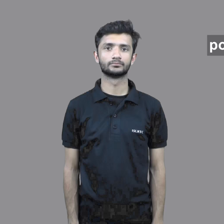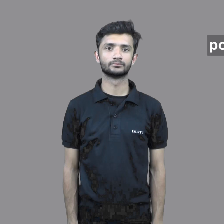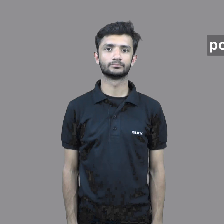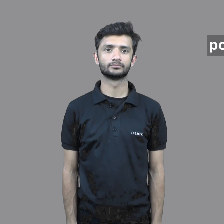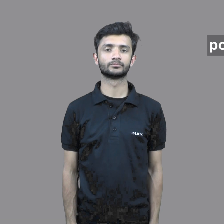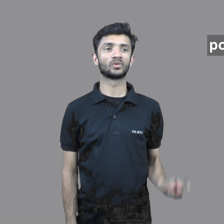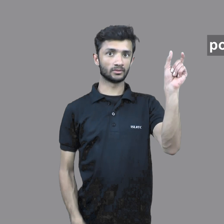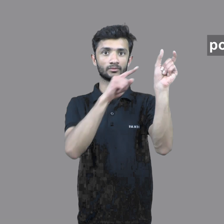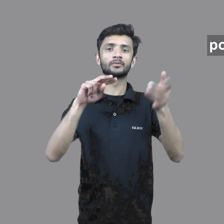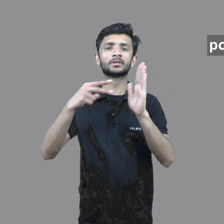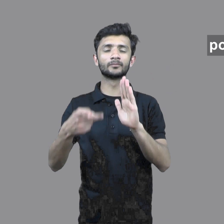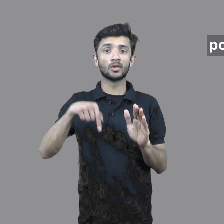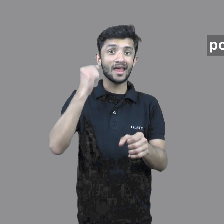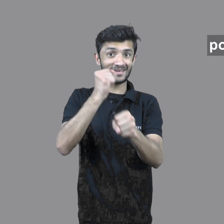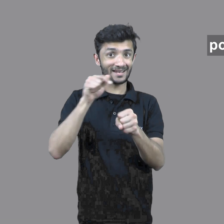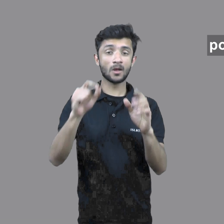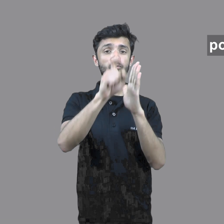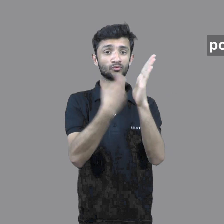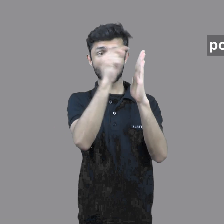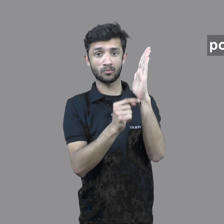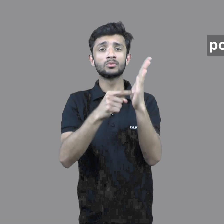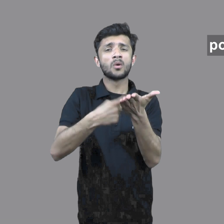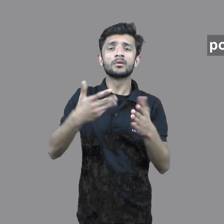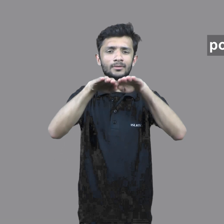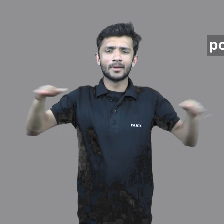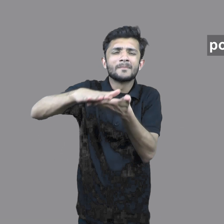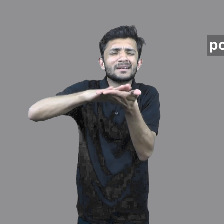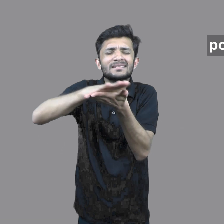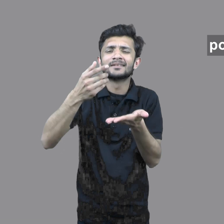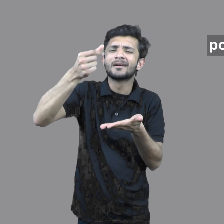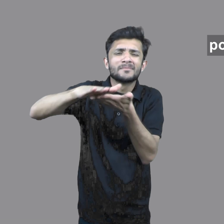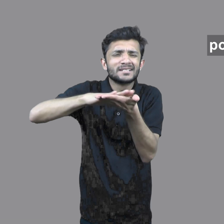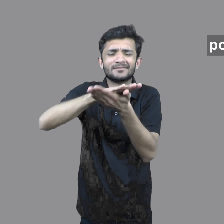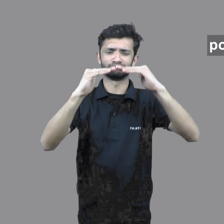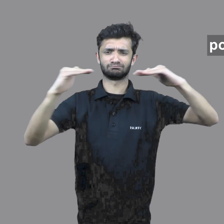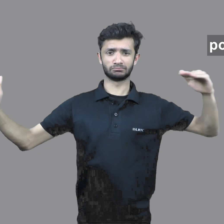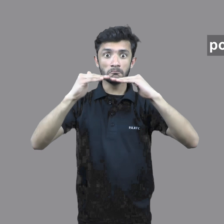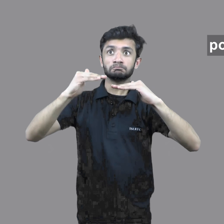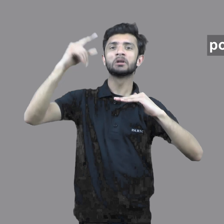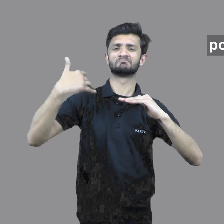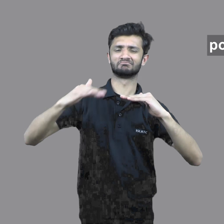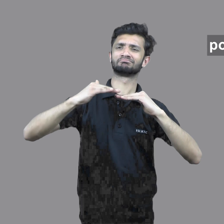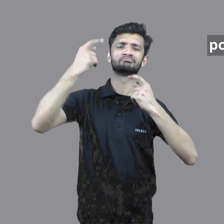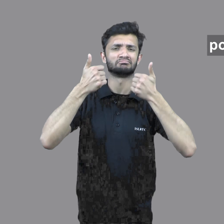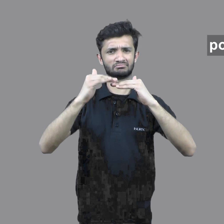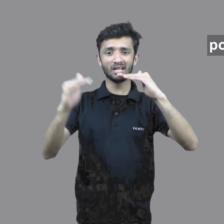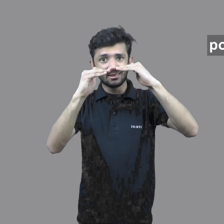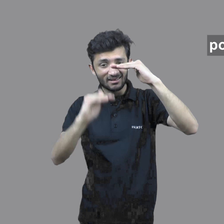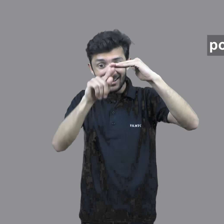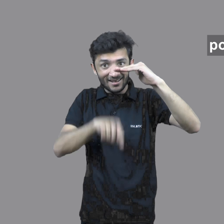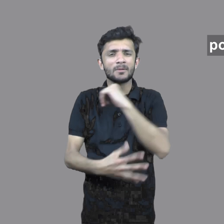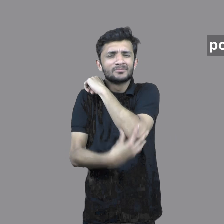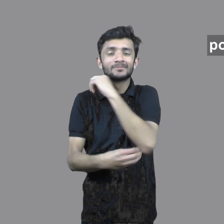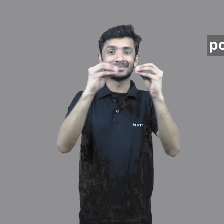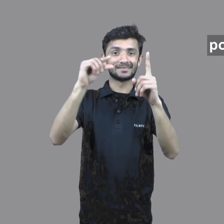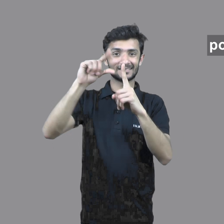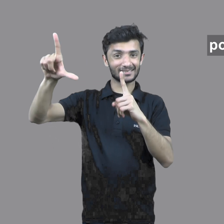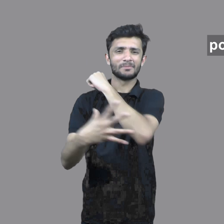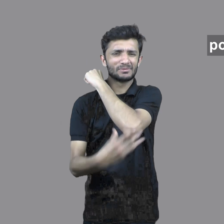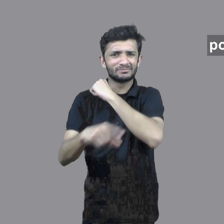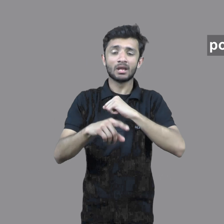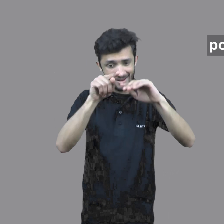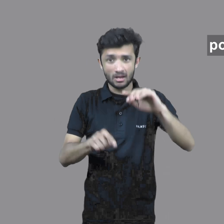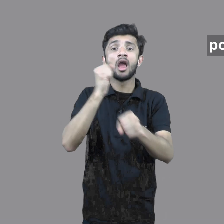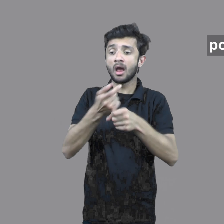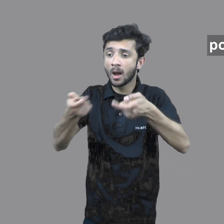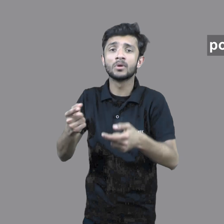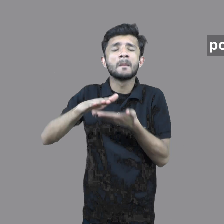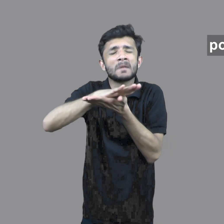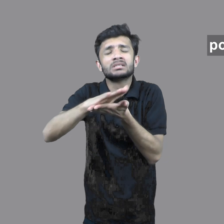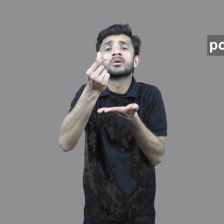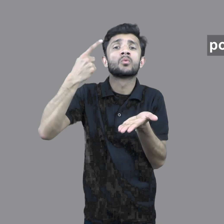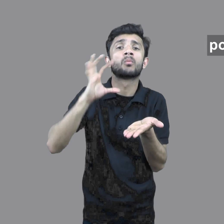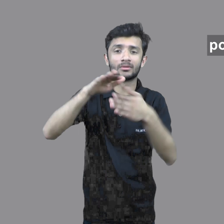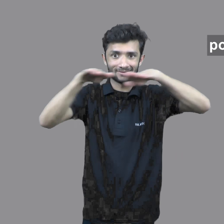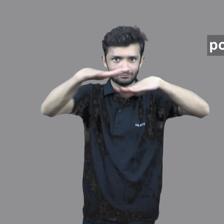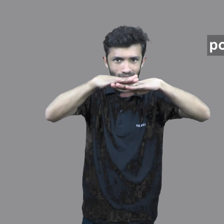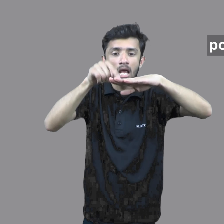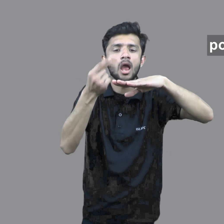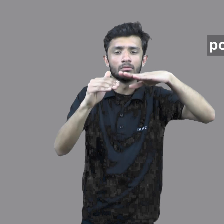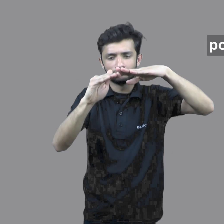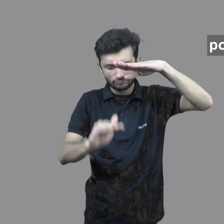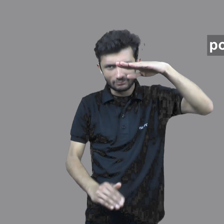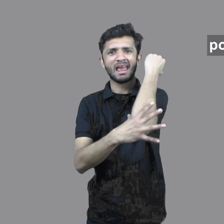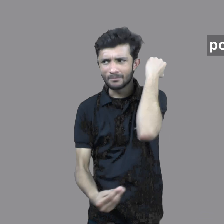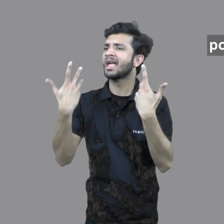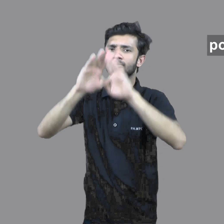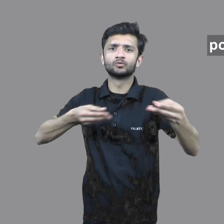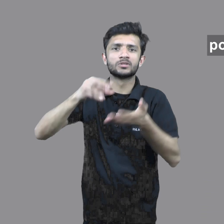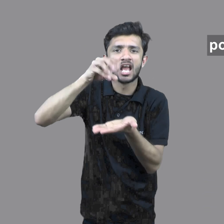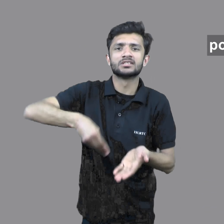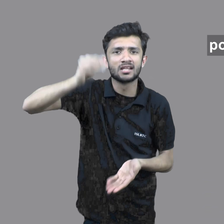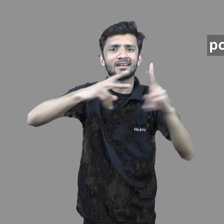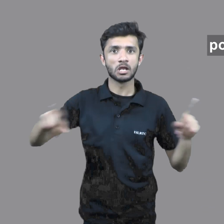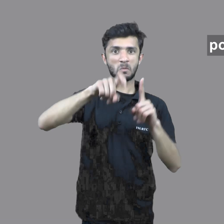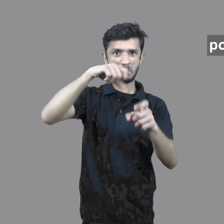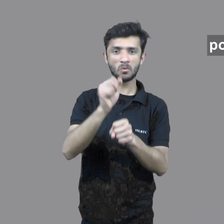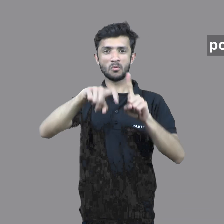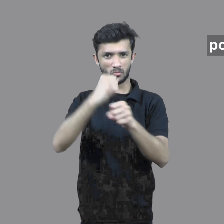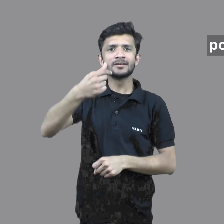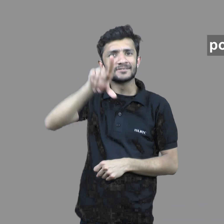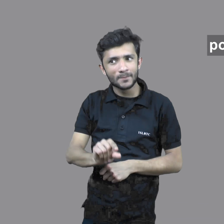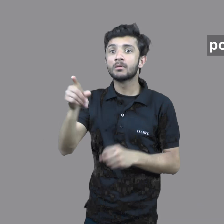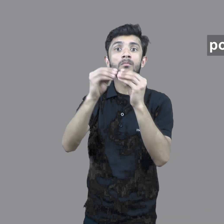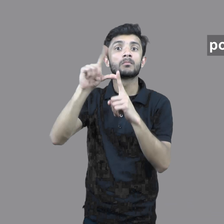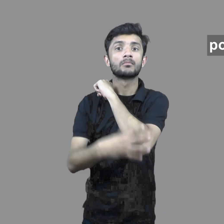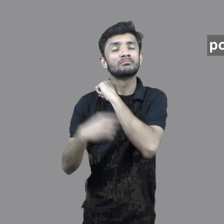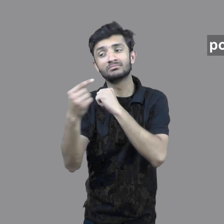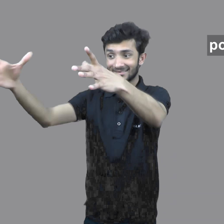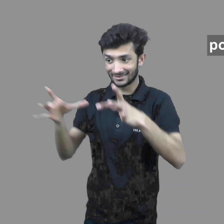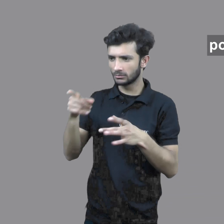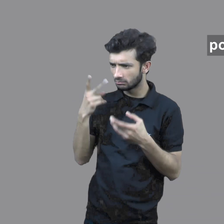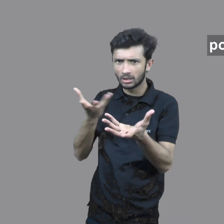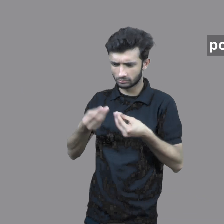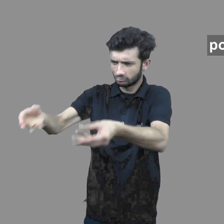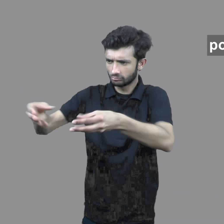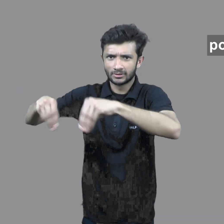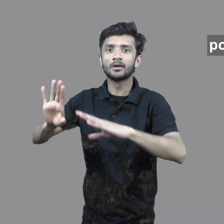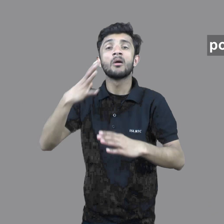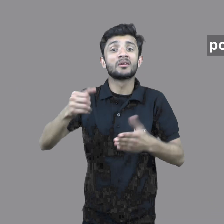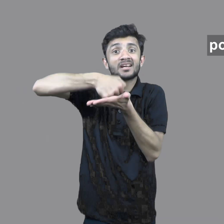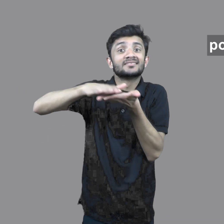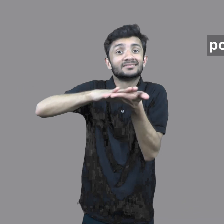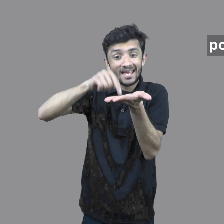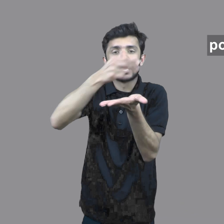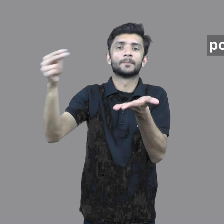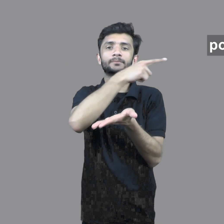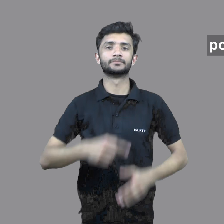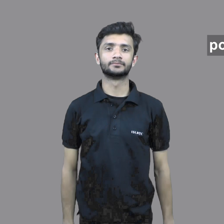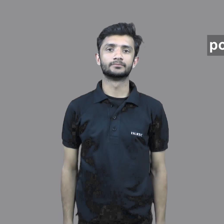Poverty Line